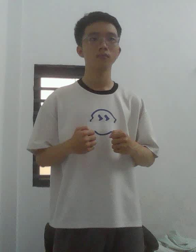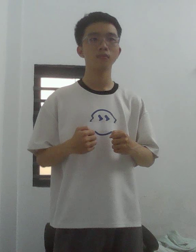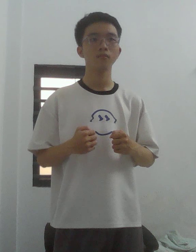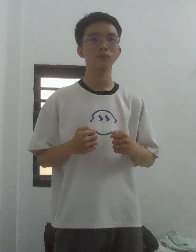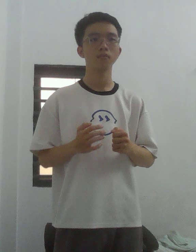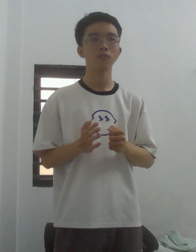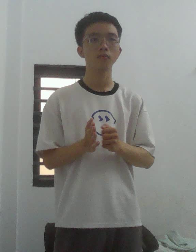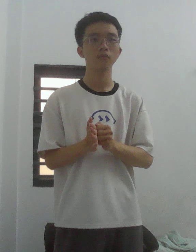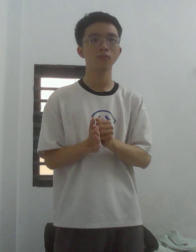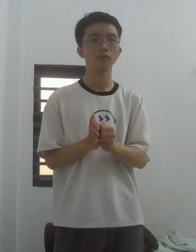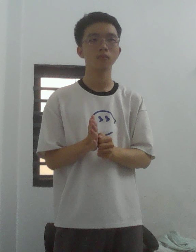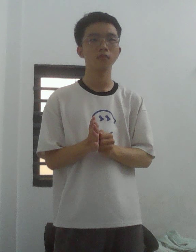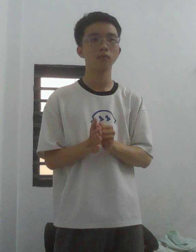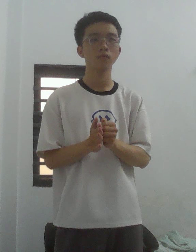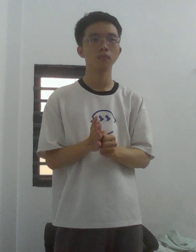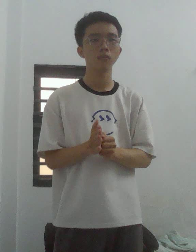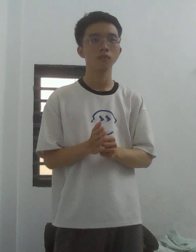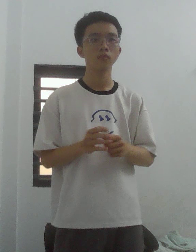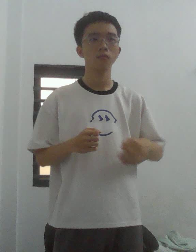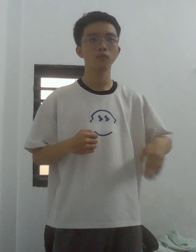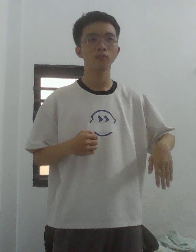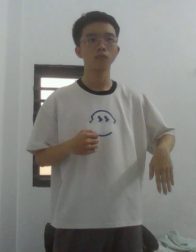thang sau